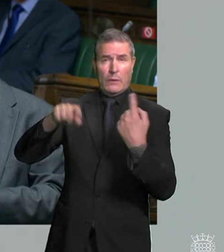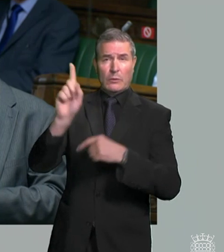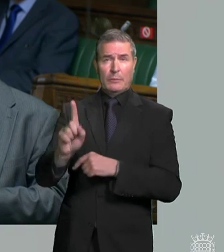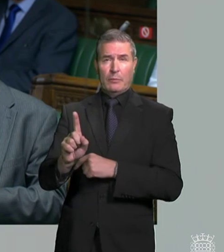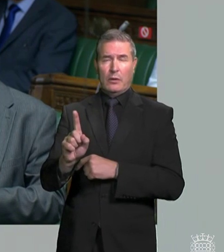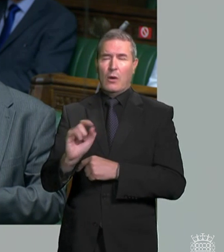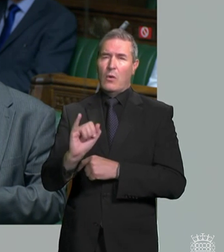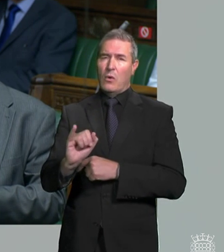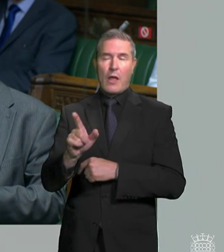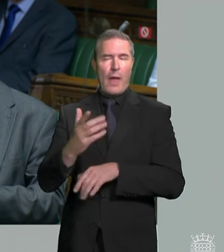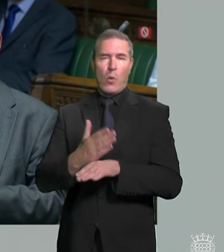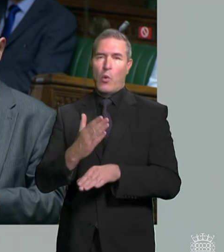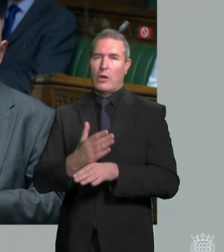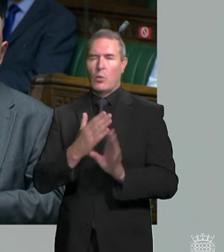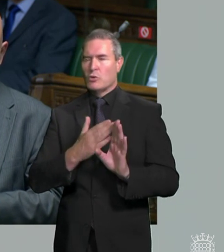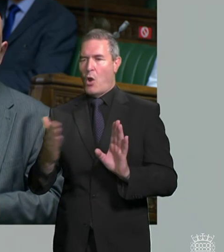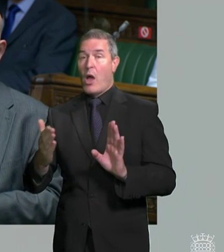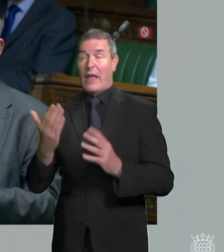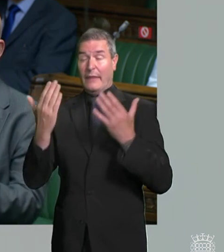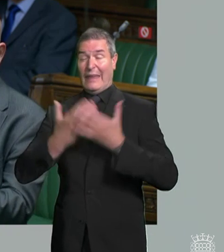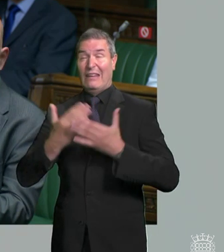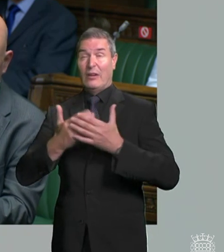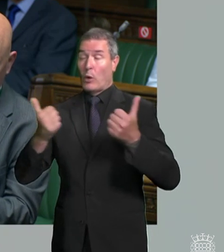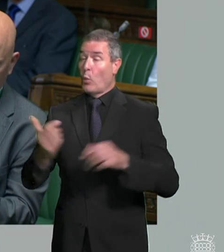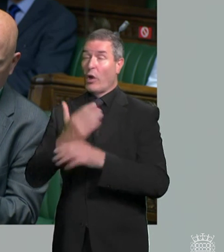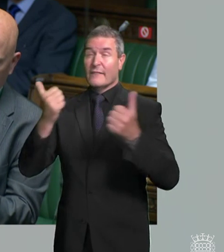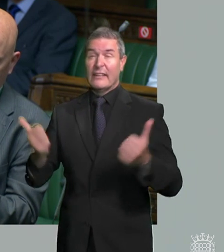It was a long shift and it was a long walk home that evening.